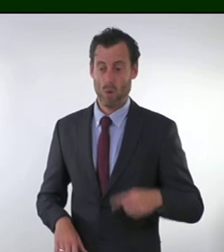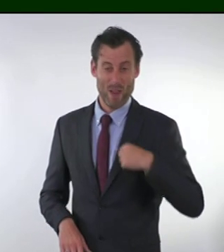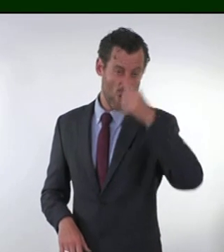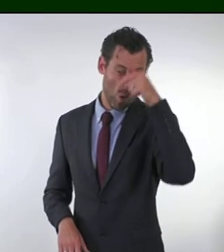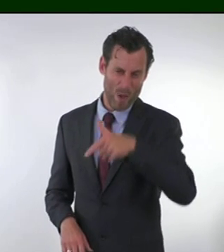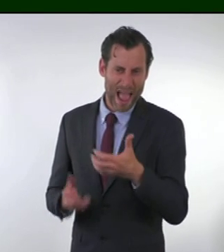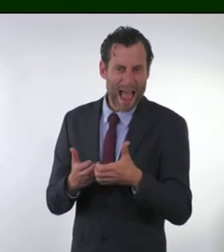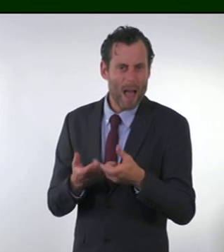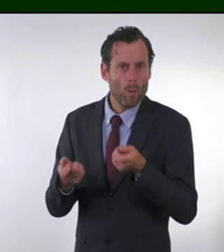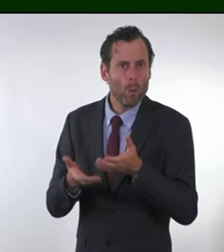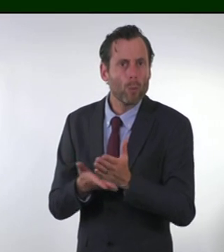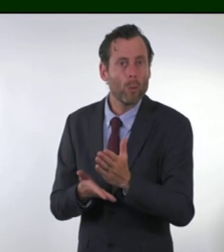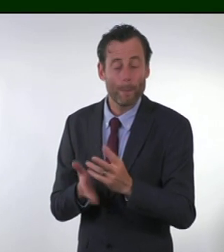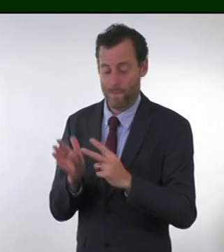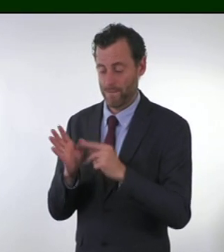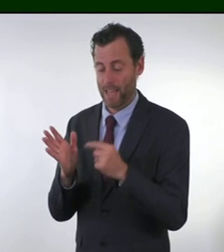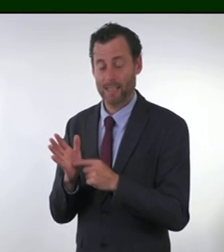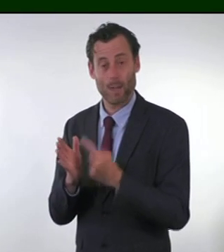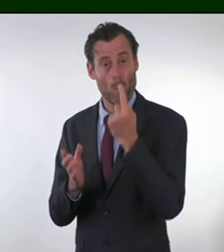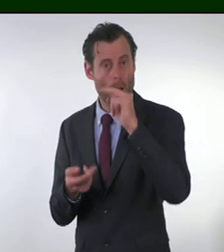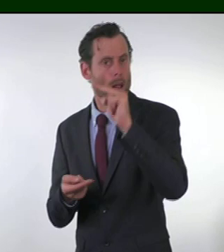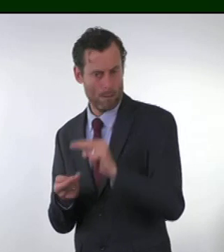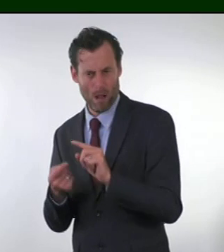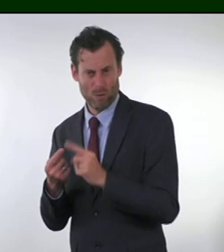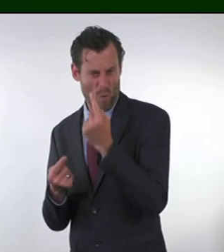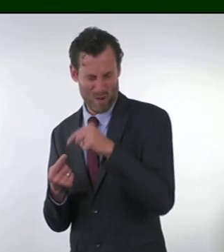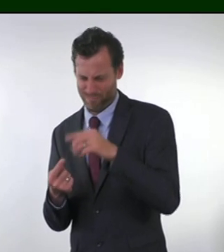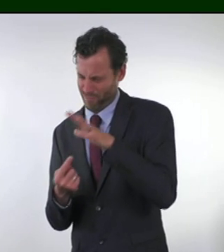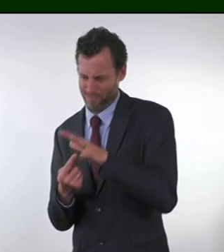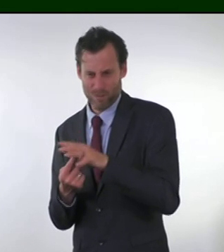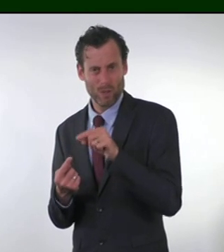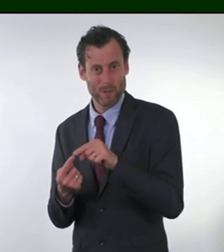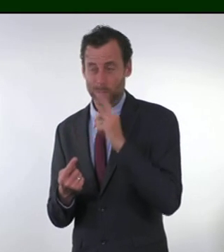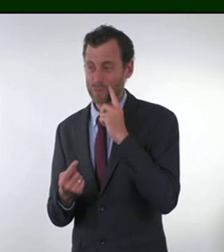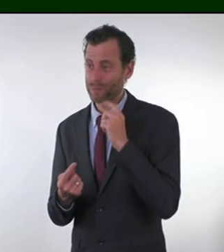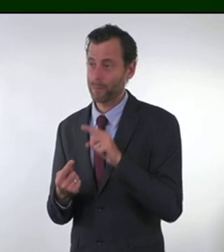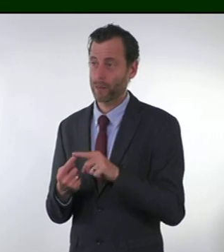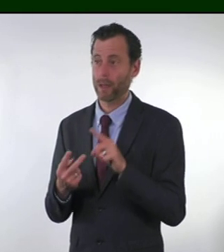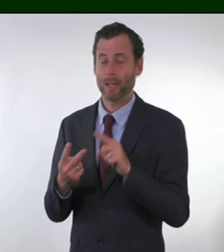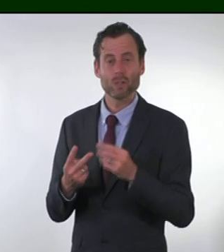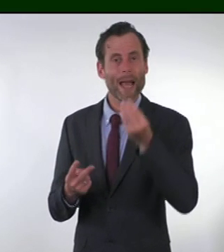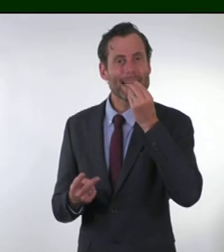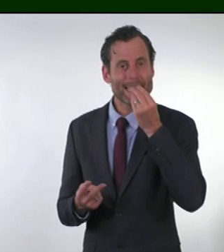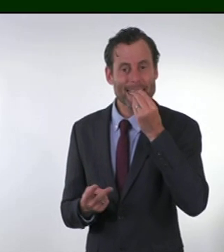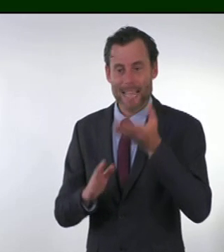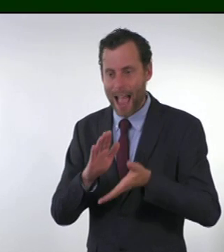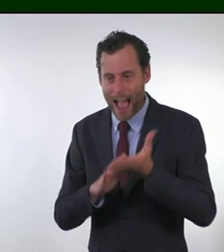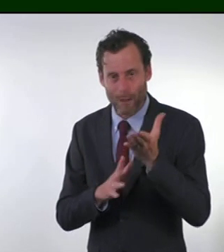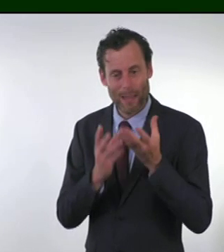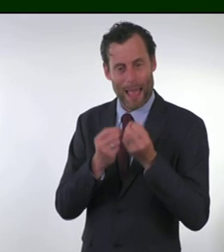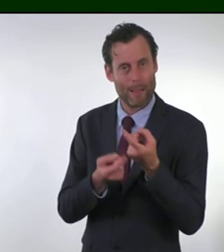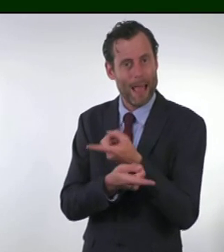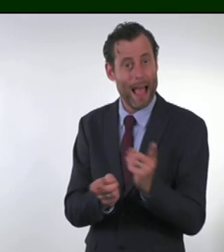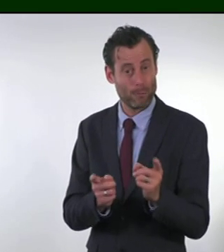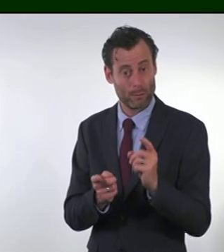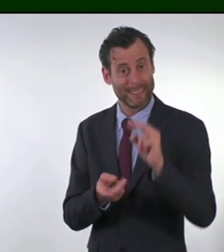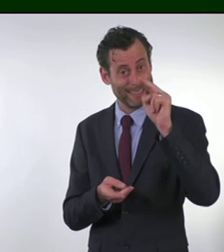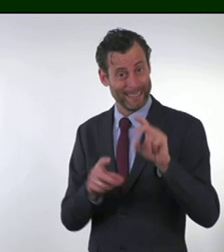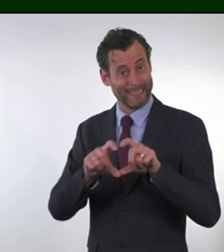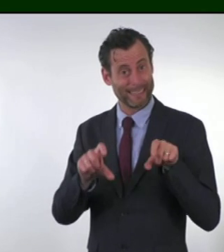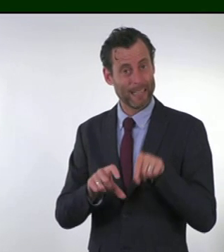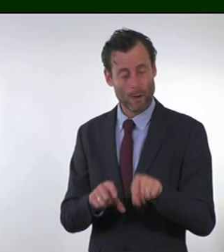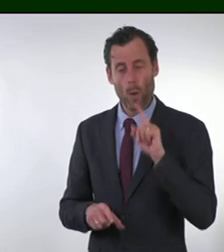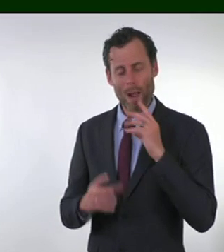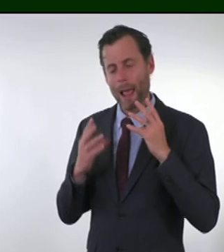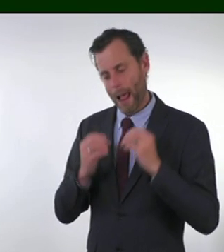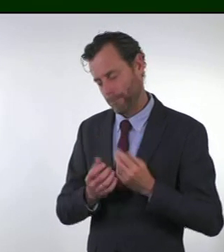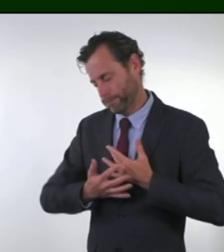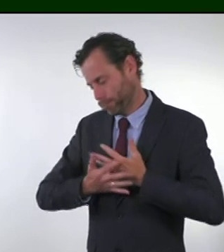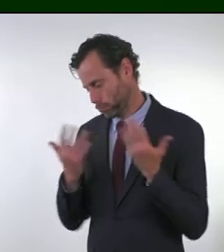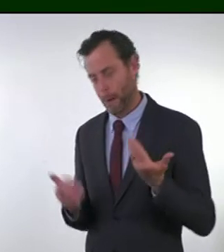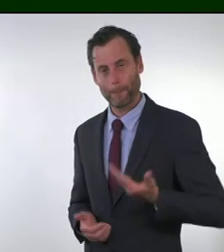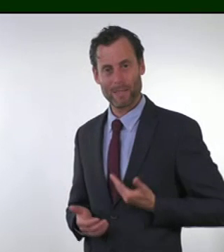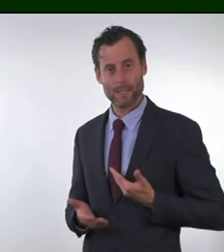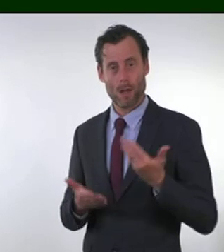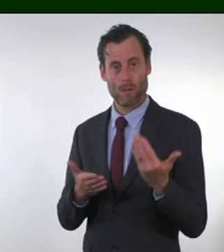The honourable Gentleman referred to the VAT cut, which was one of the significant asks—if not the significant ask—from industry, but there is also the “eat out to help out” discount that will drive tons of businesses and protect millions of jobs.